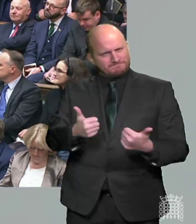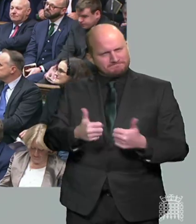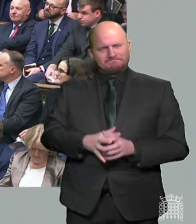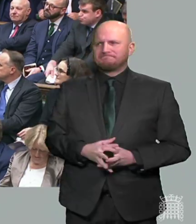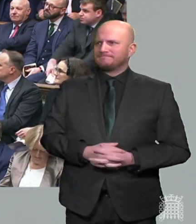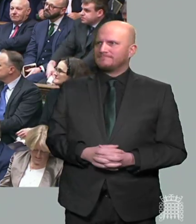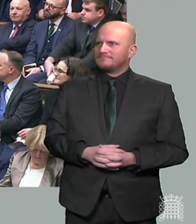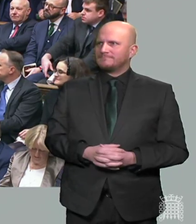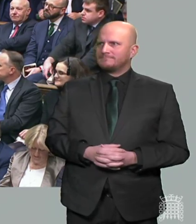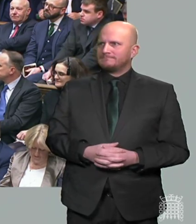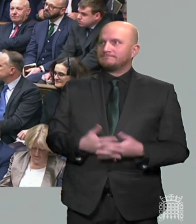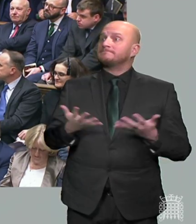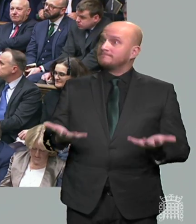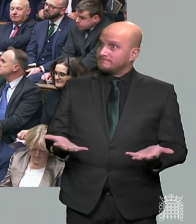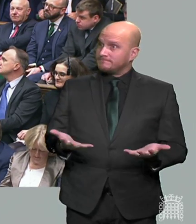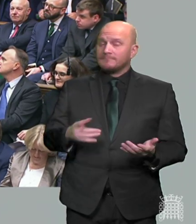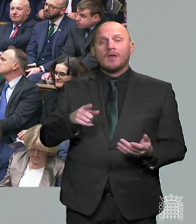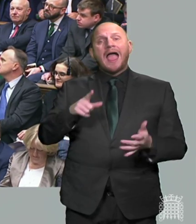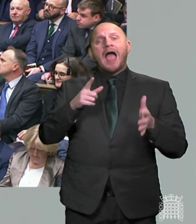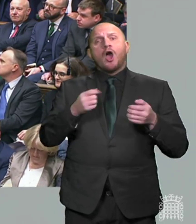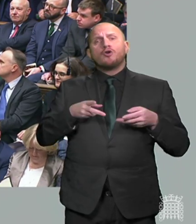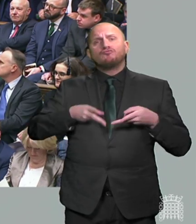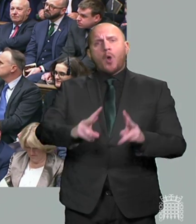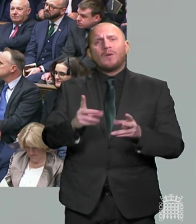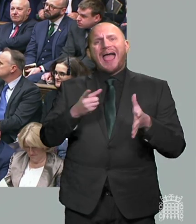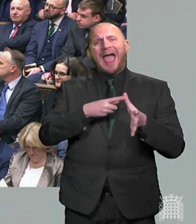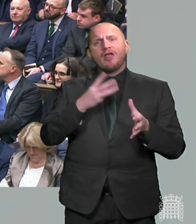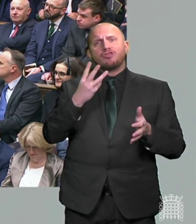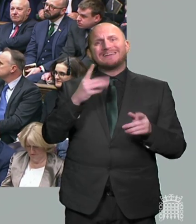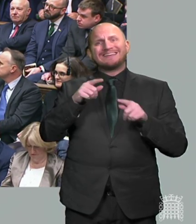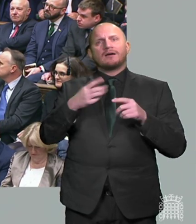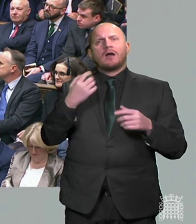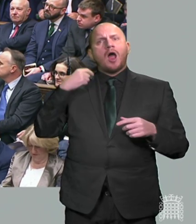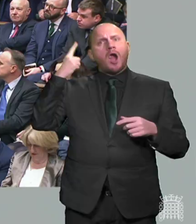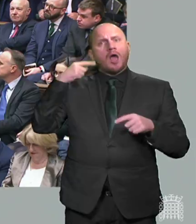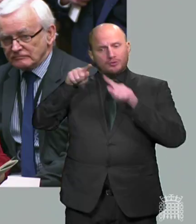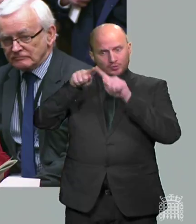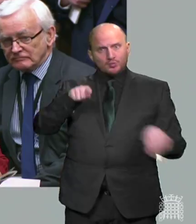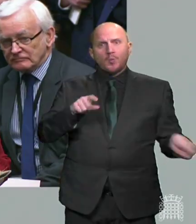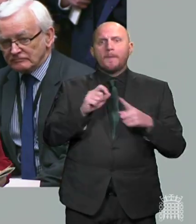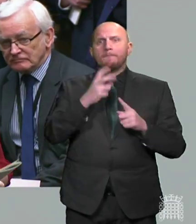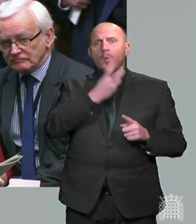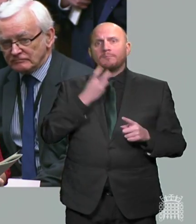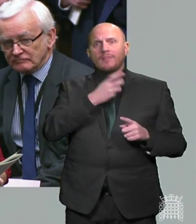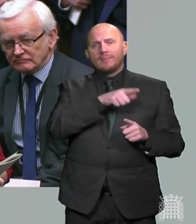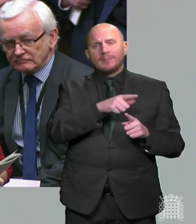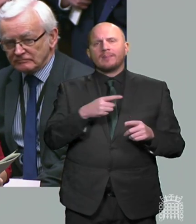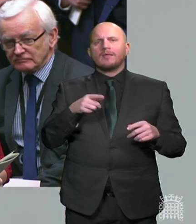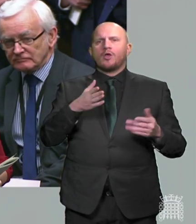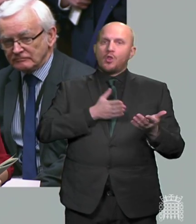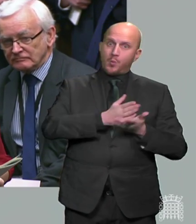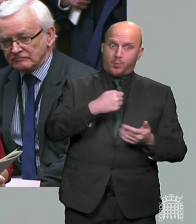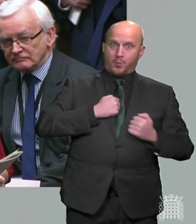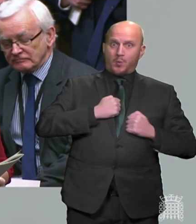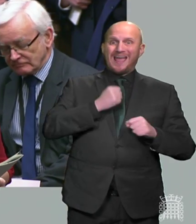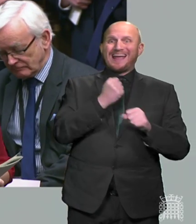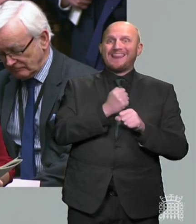The A3 connects London to Portsmouth through Guildford, and I was delighted to see the new Solent freeport announced last week, which will increase traffic flows.